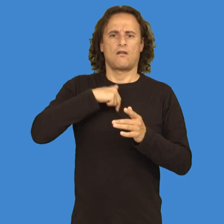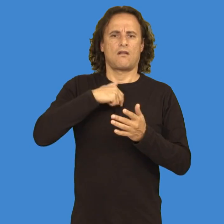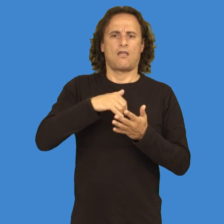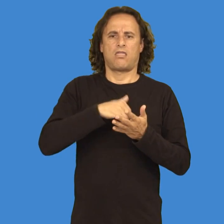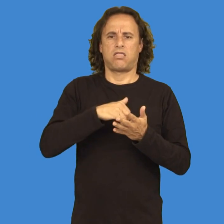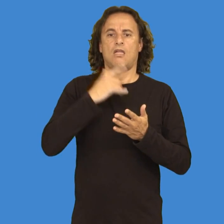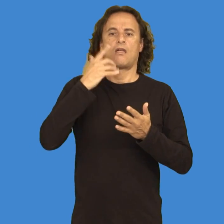debil